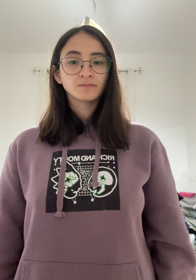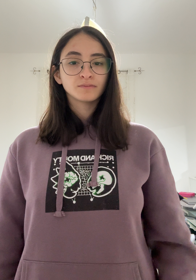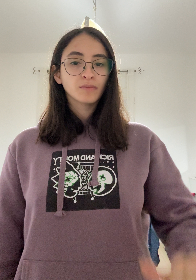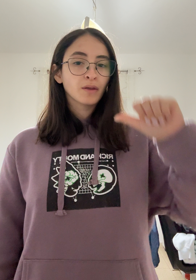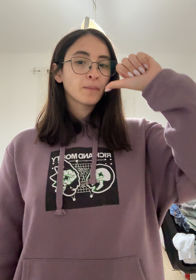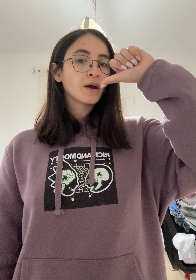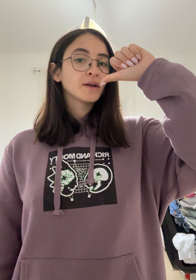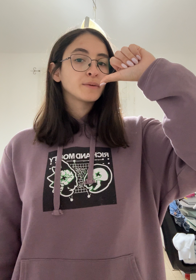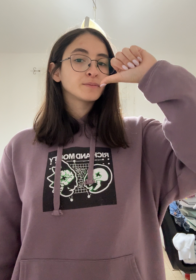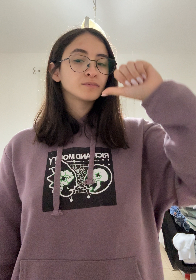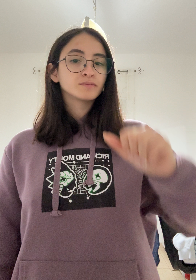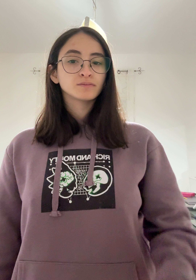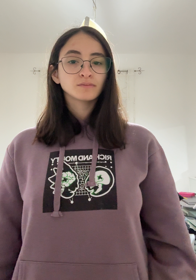מים